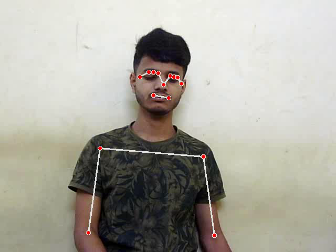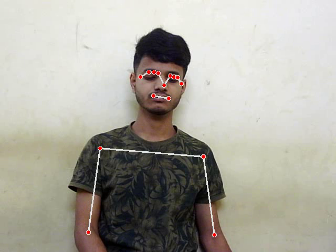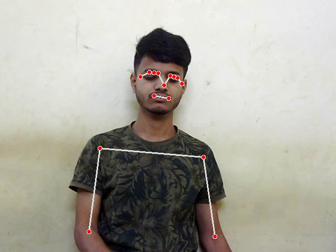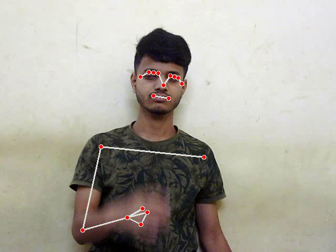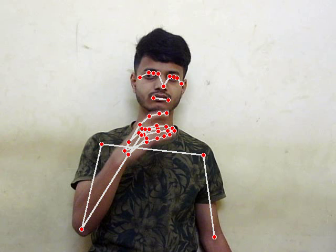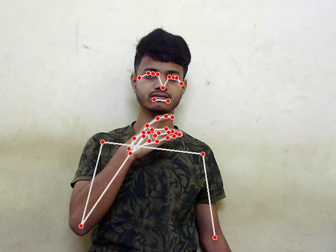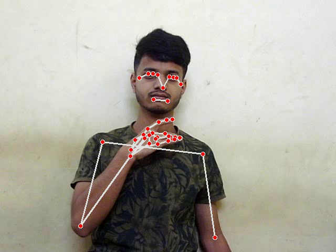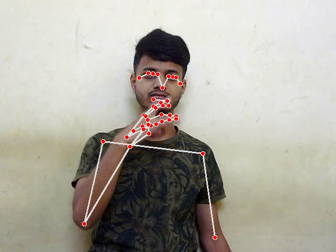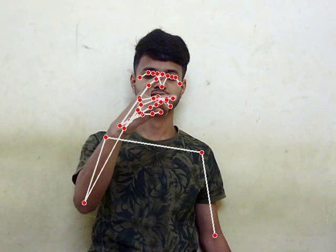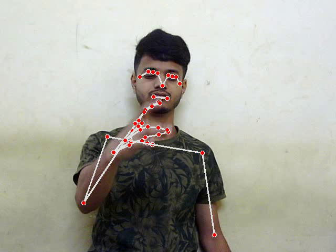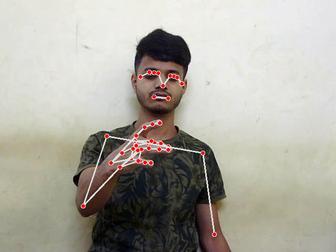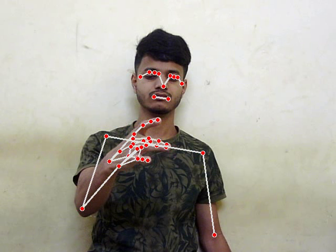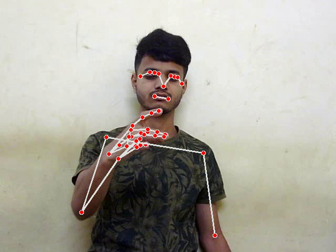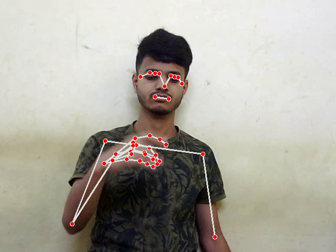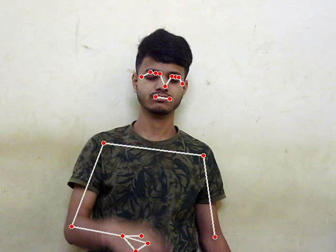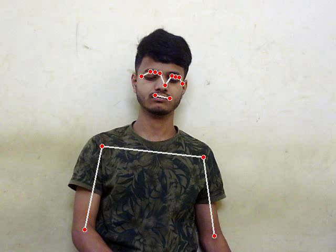like